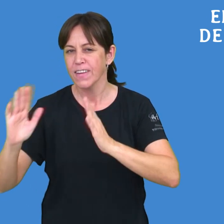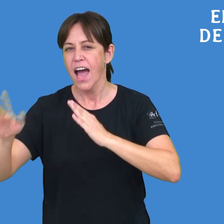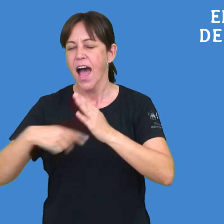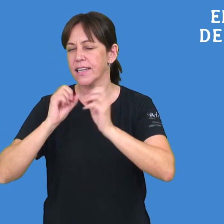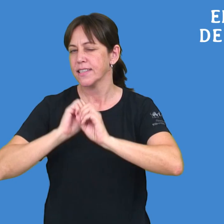hasta